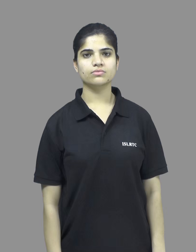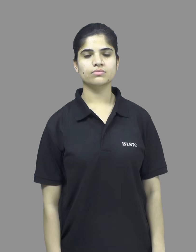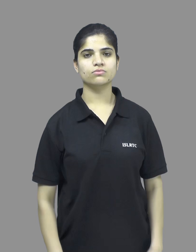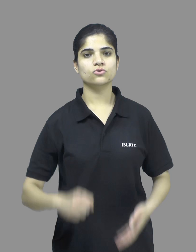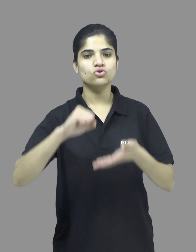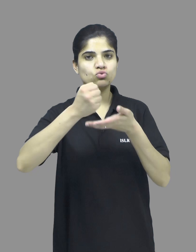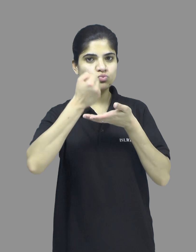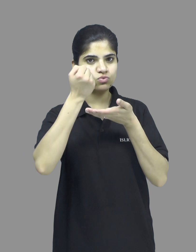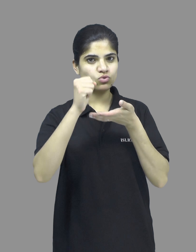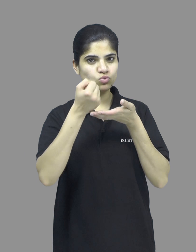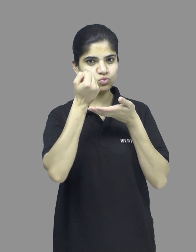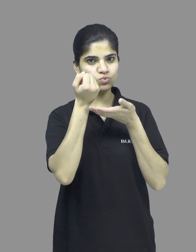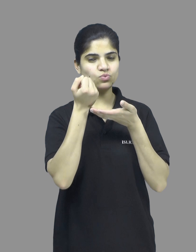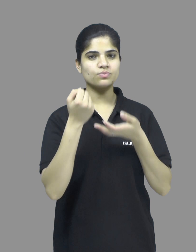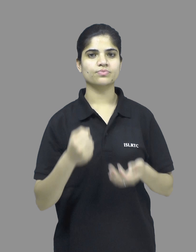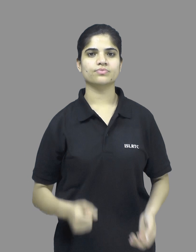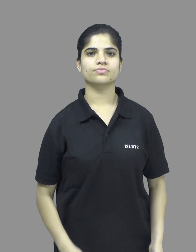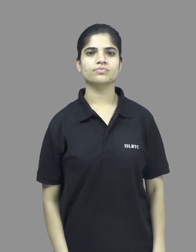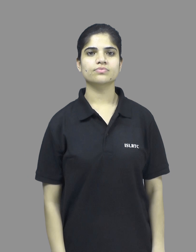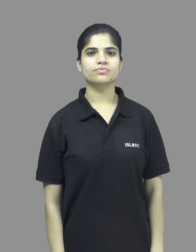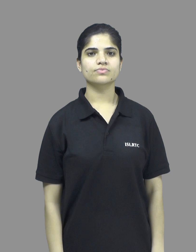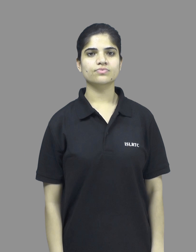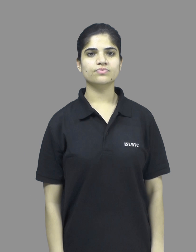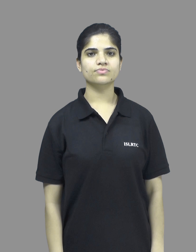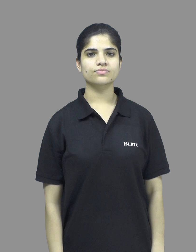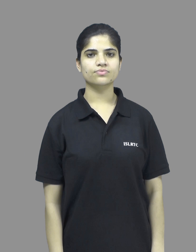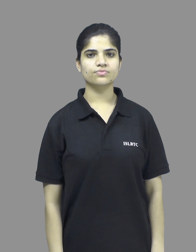Soup